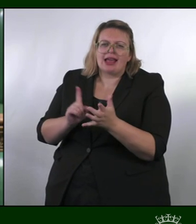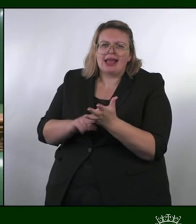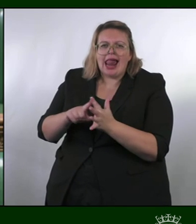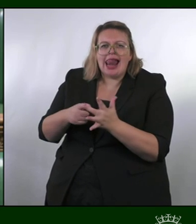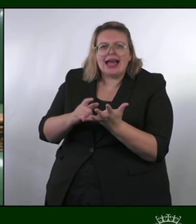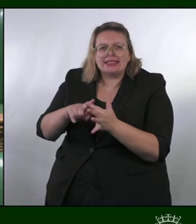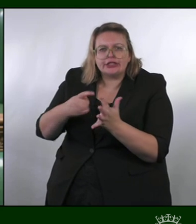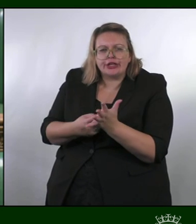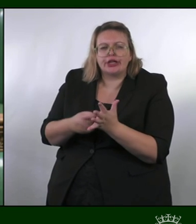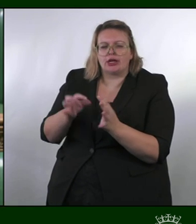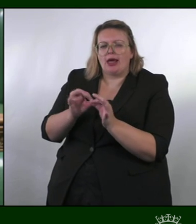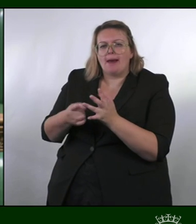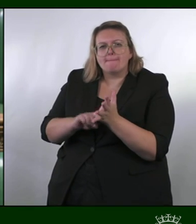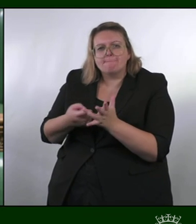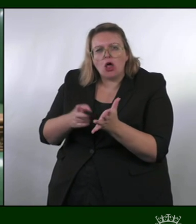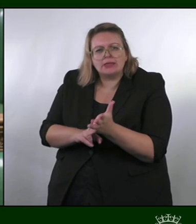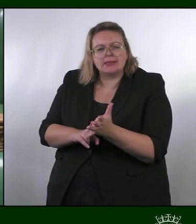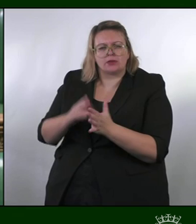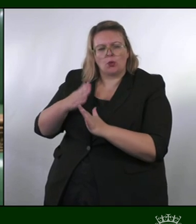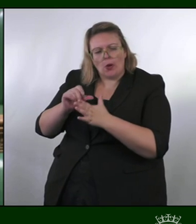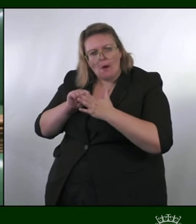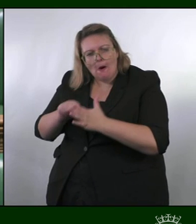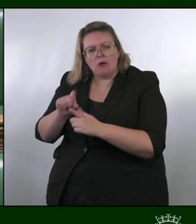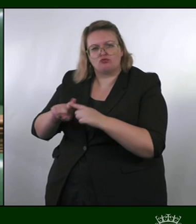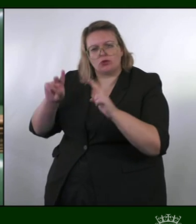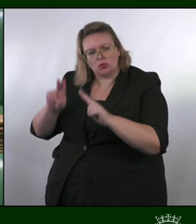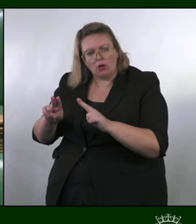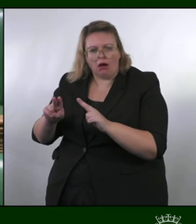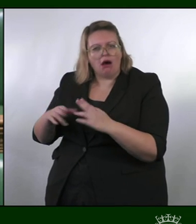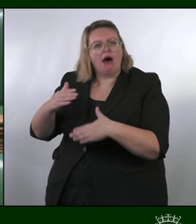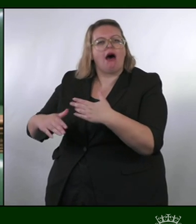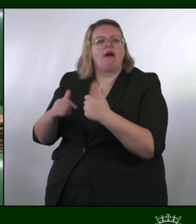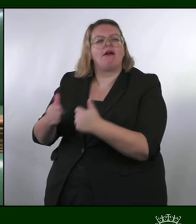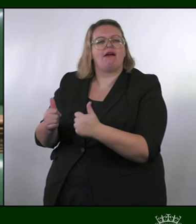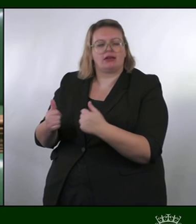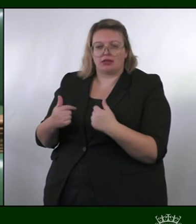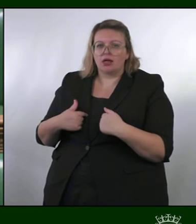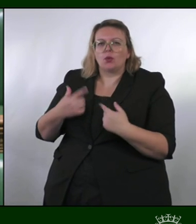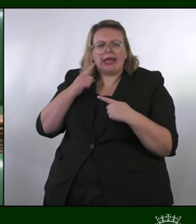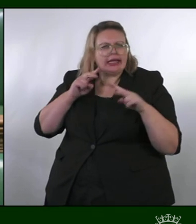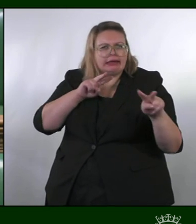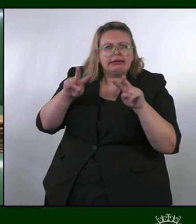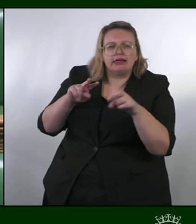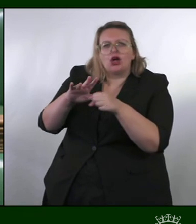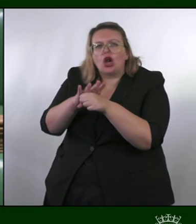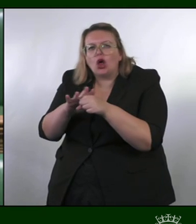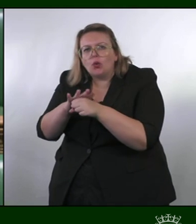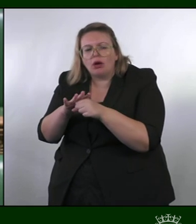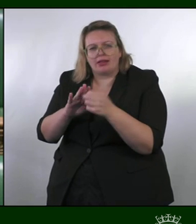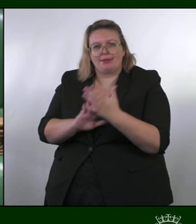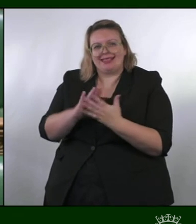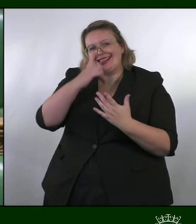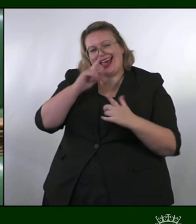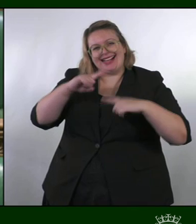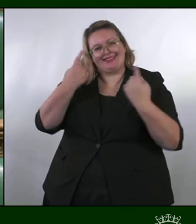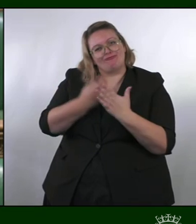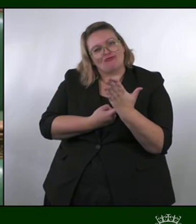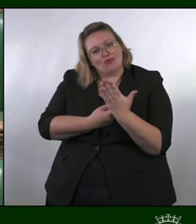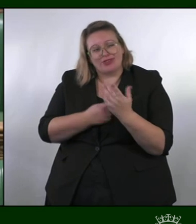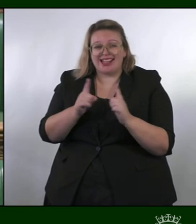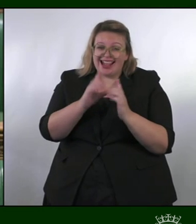The Minister wants congratulations for the package he has allocated to South Yorkshire, but why is contact tracing funding subject to the negotiations and deals?